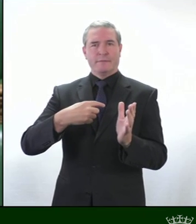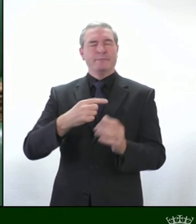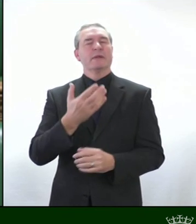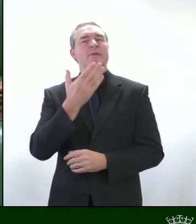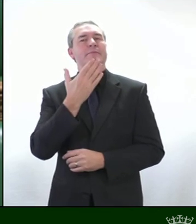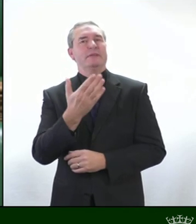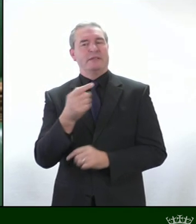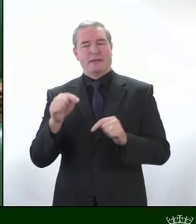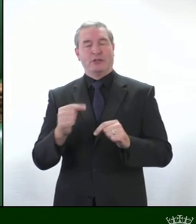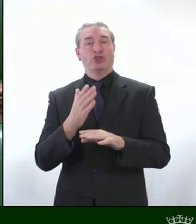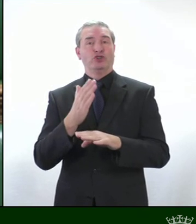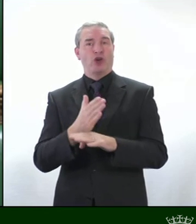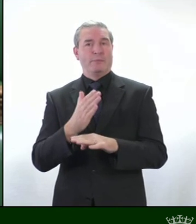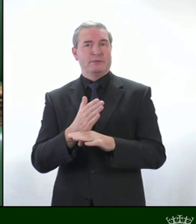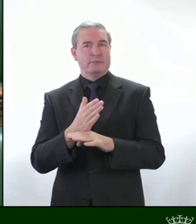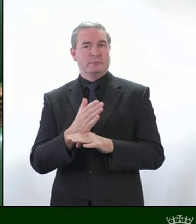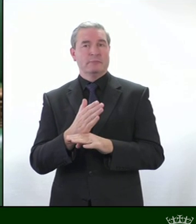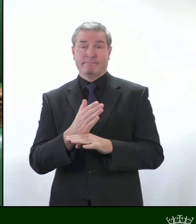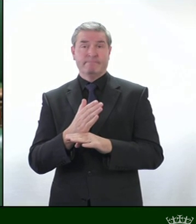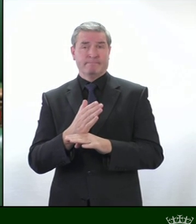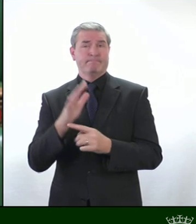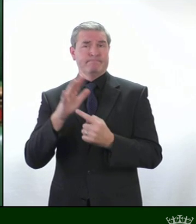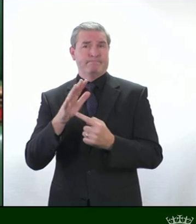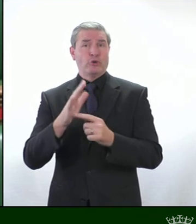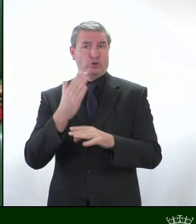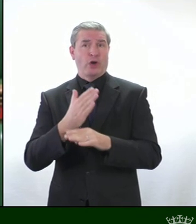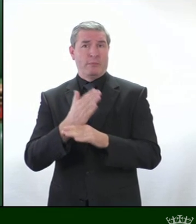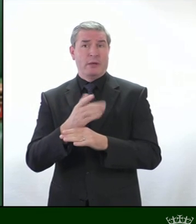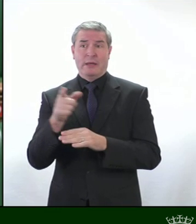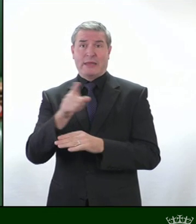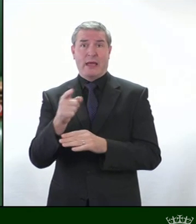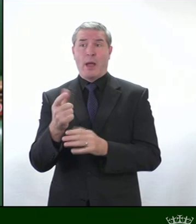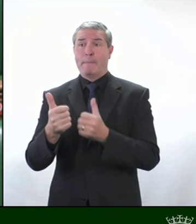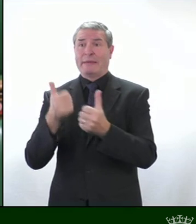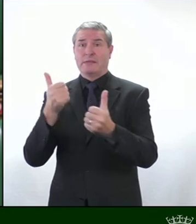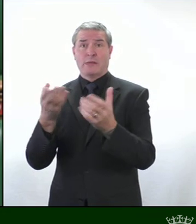On the question of jobs, there are serious questions that need to be answered about the collapse of these businesses.